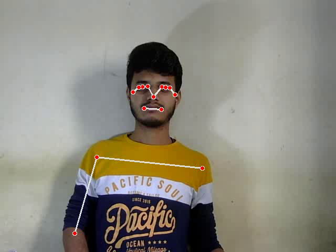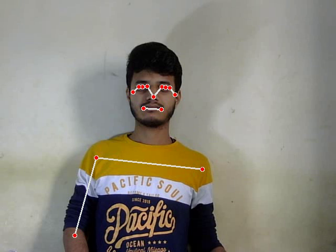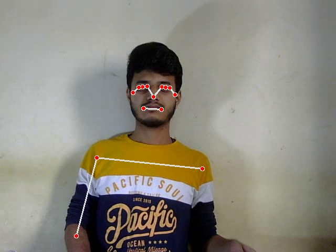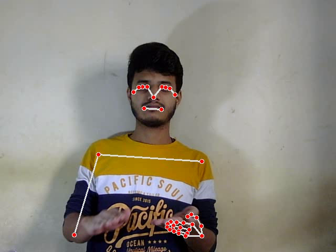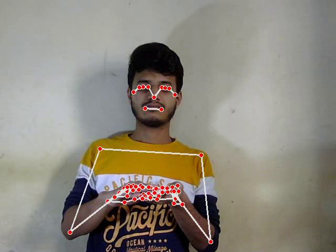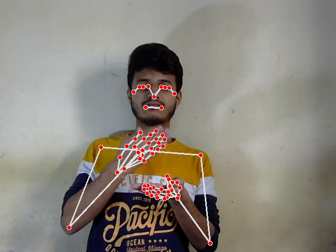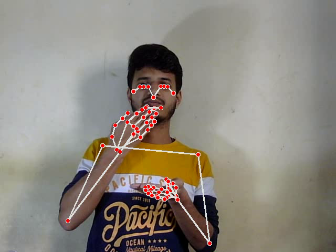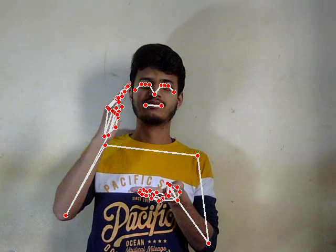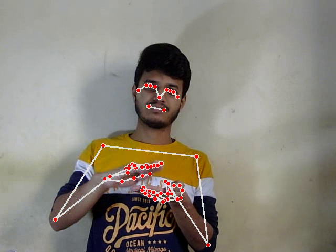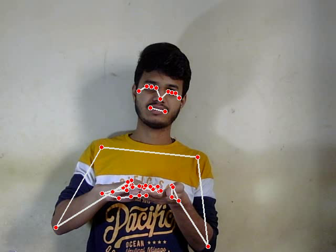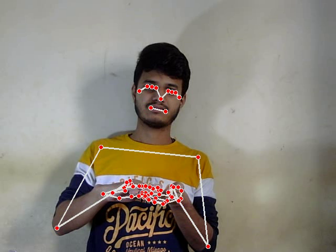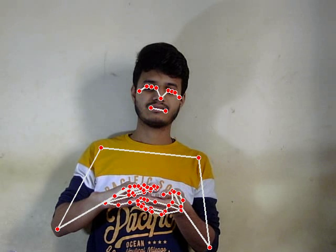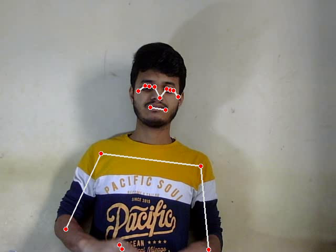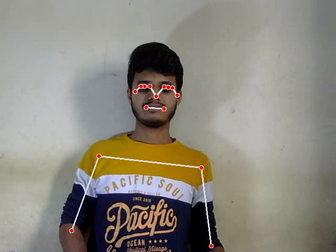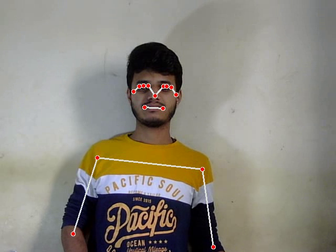bad